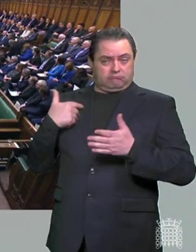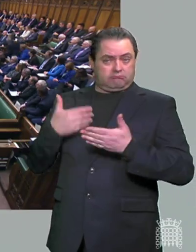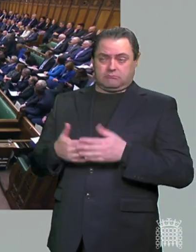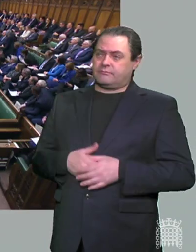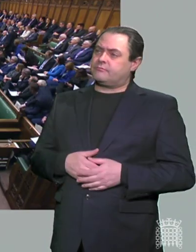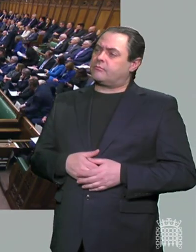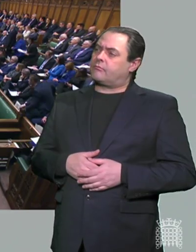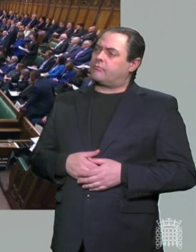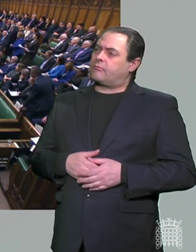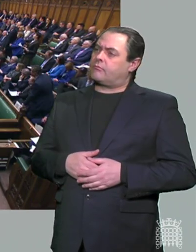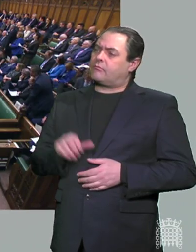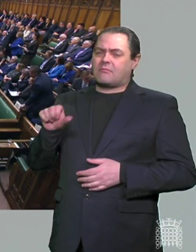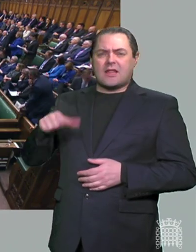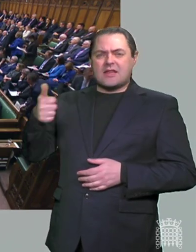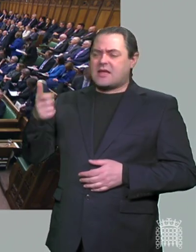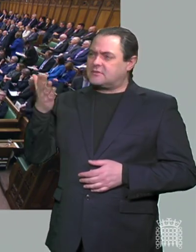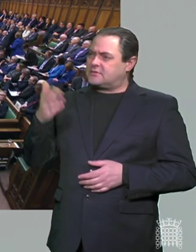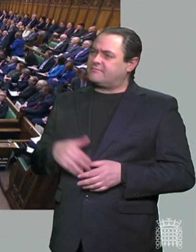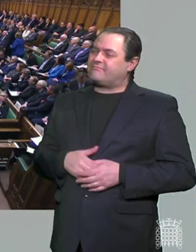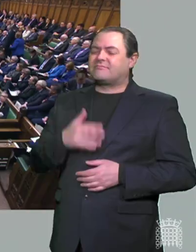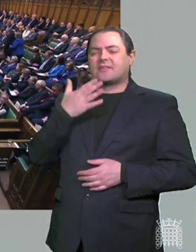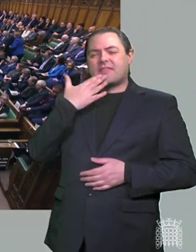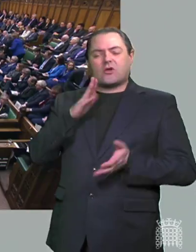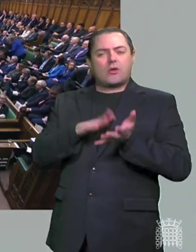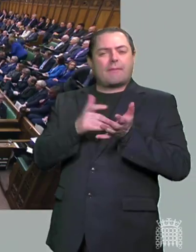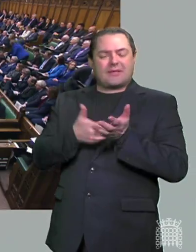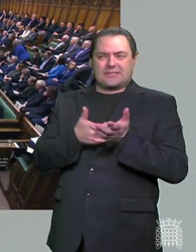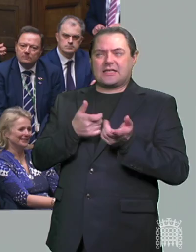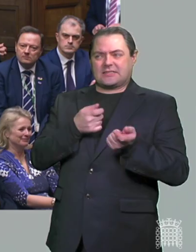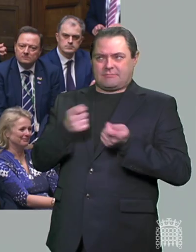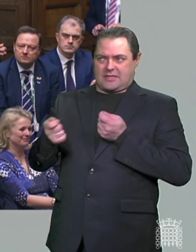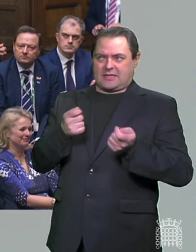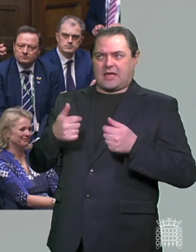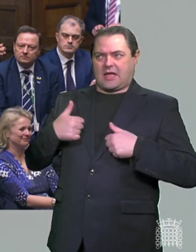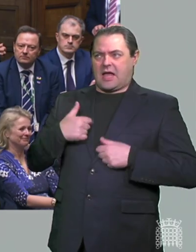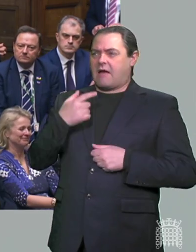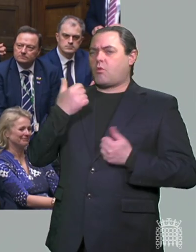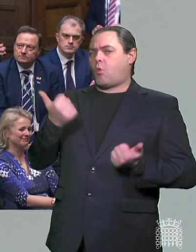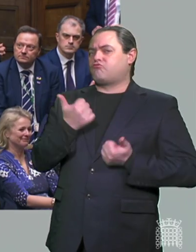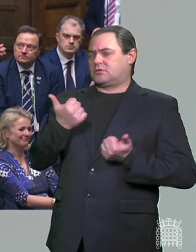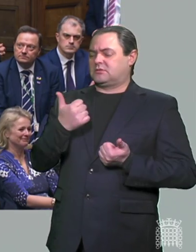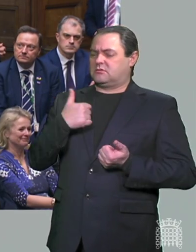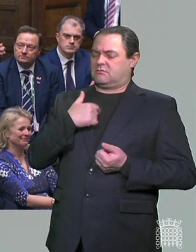I refer to my entry in the Register of Members’ Financial Interests.